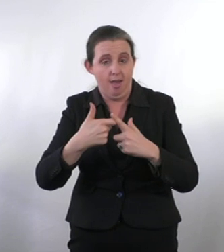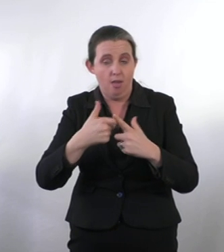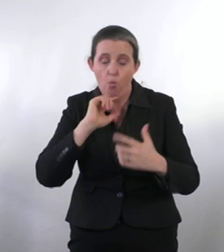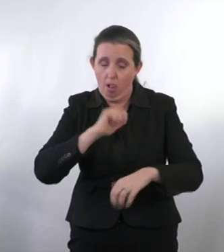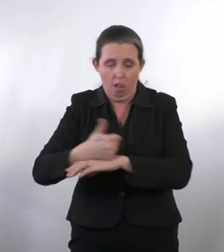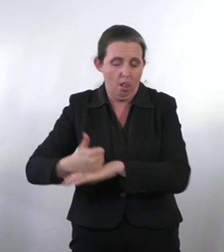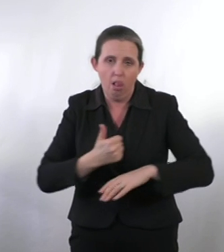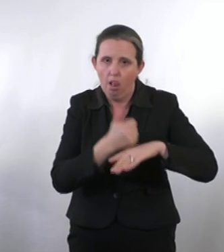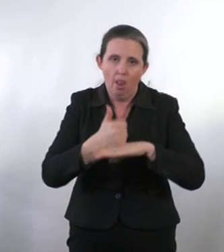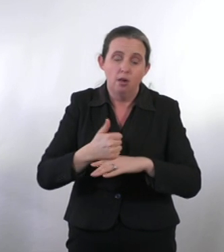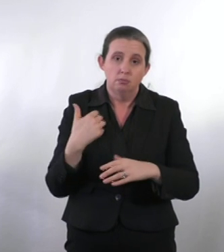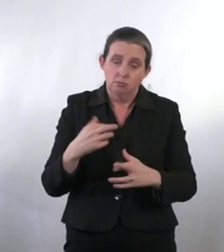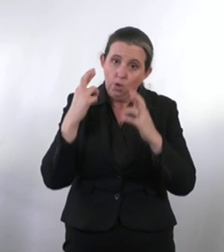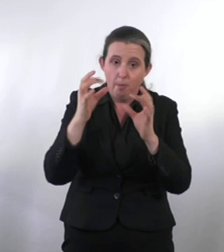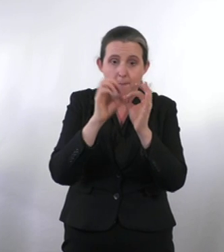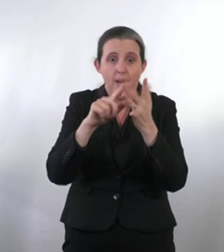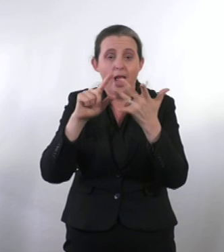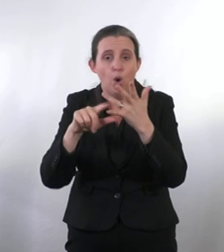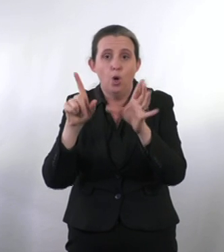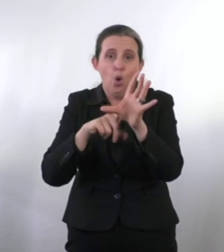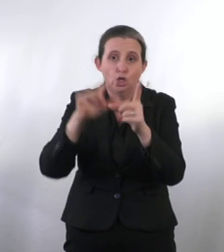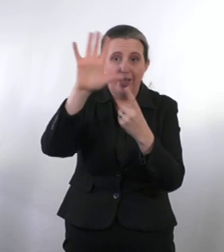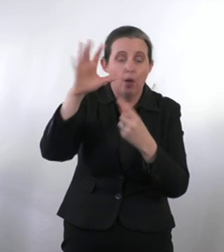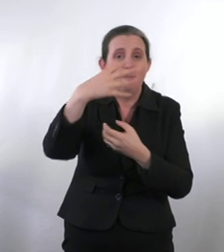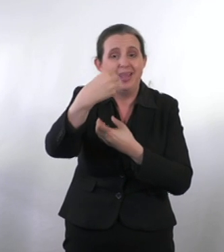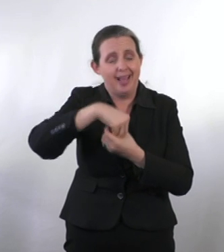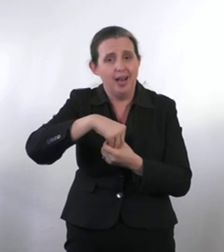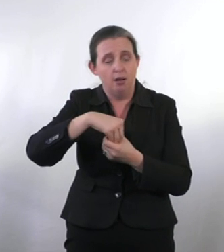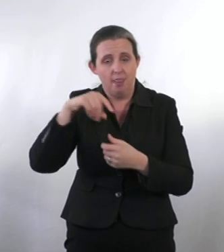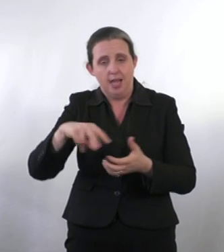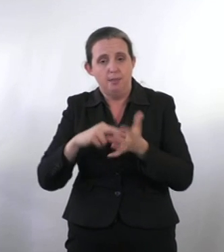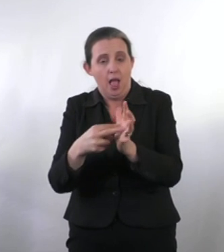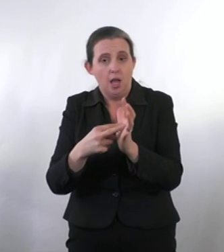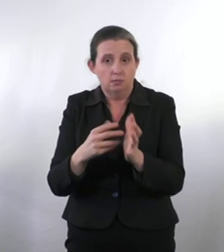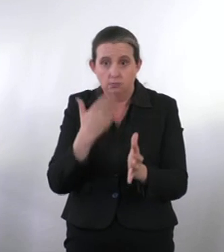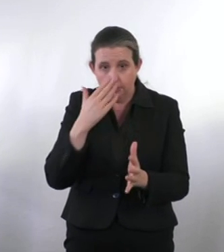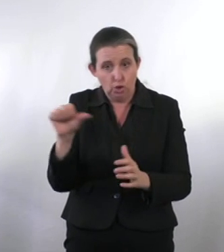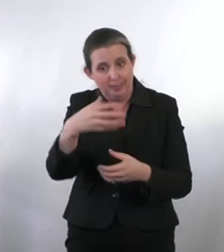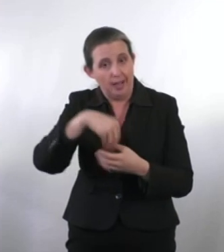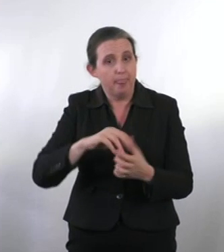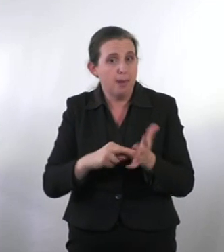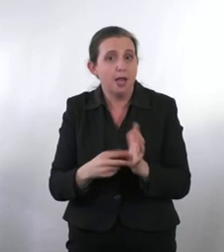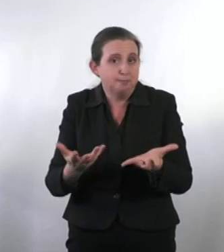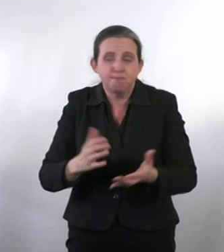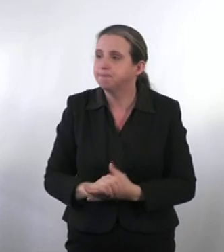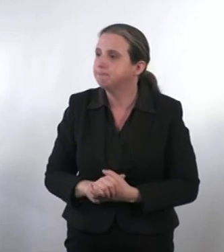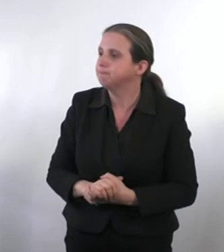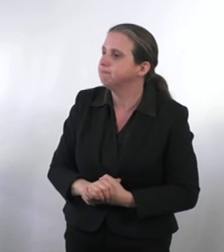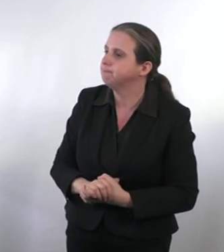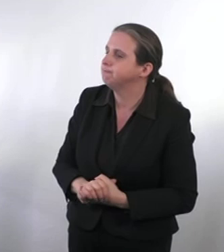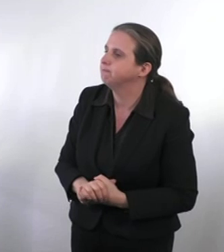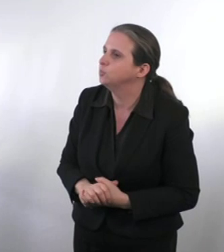I hope very much that BioYorkshire will be among the beneficiaries, and I cannot see any reason why it should not be.